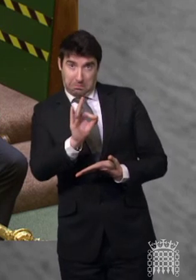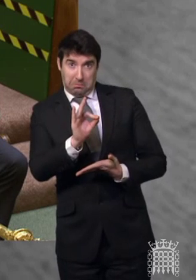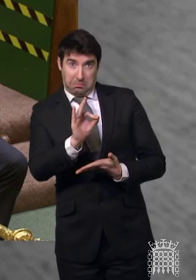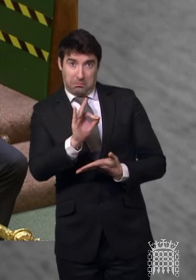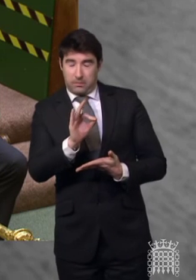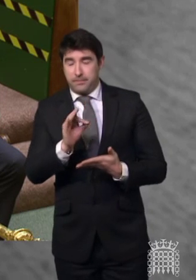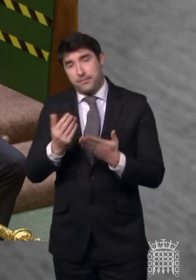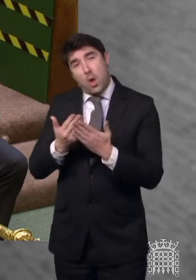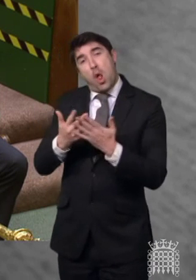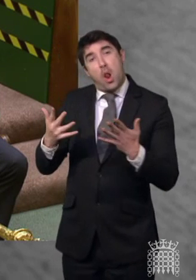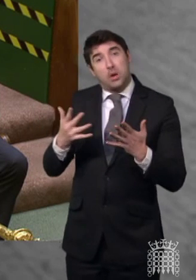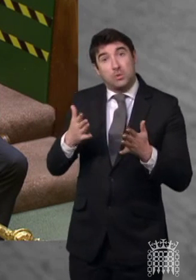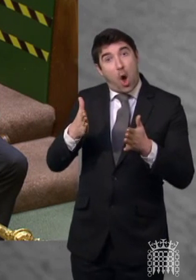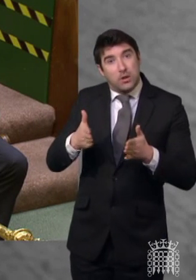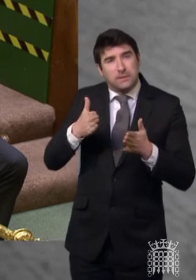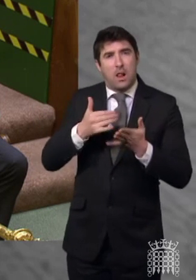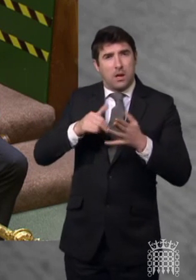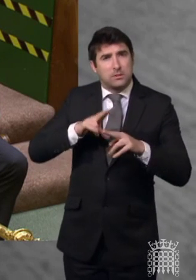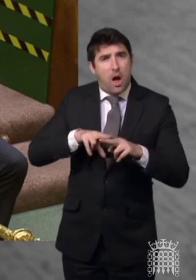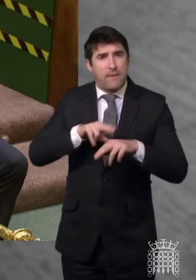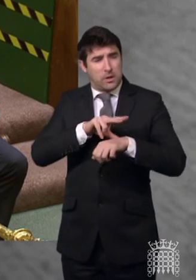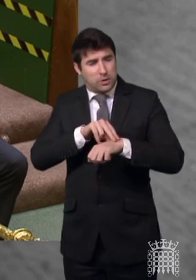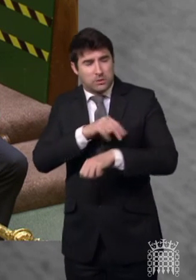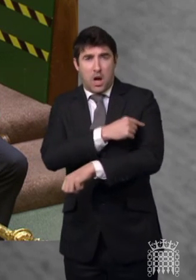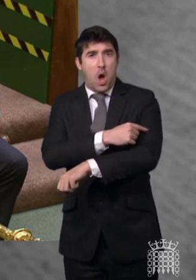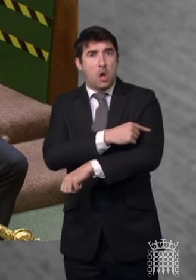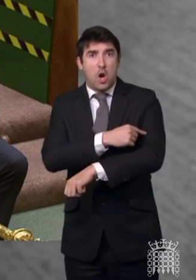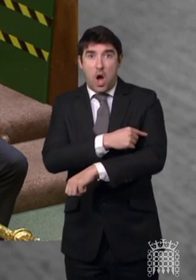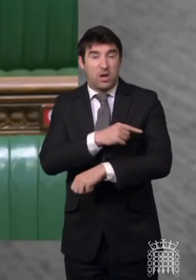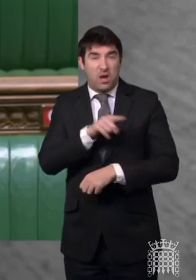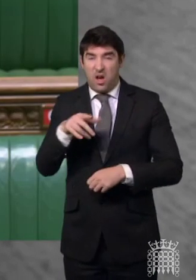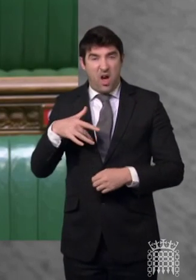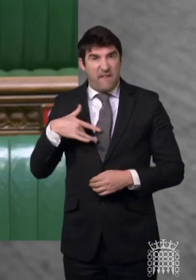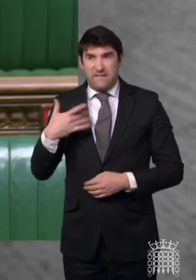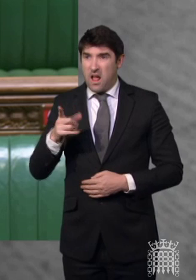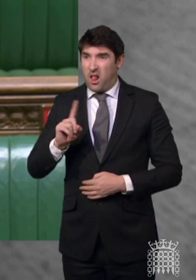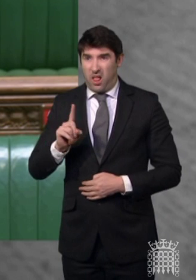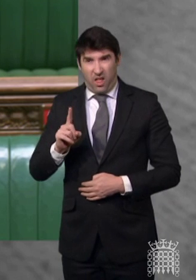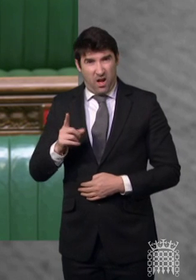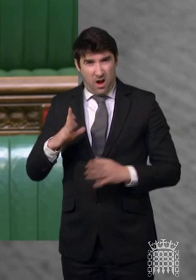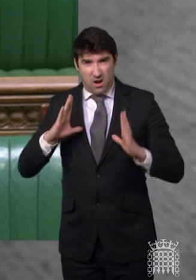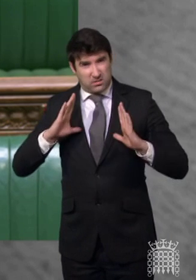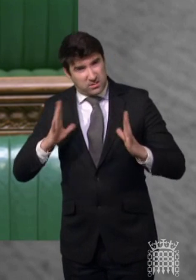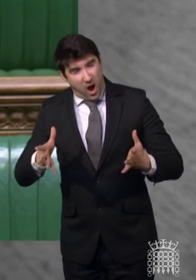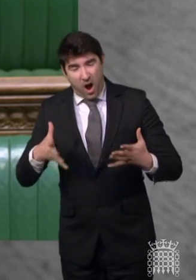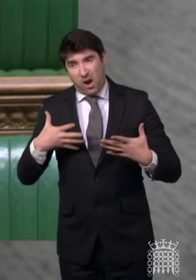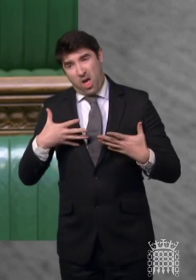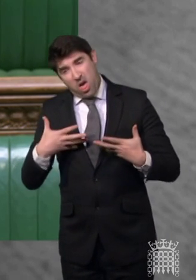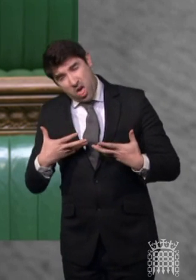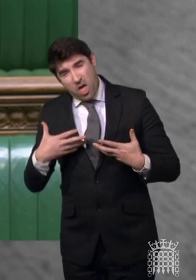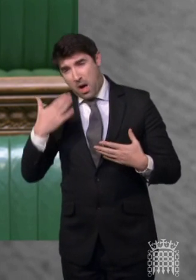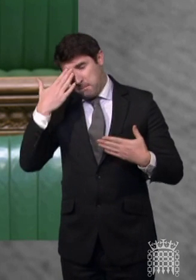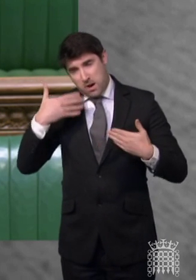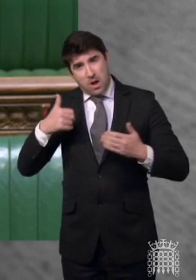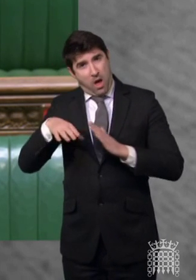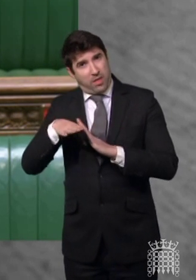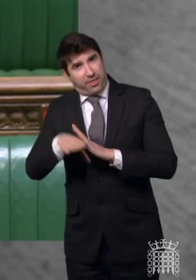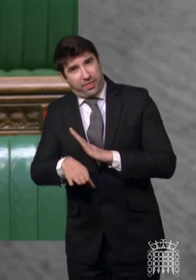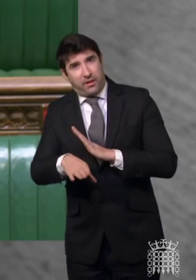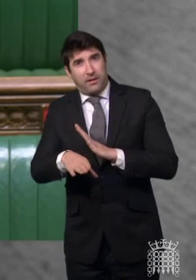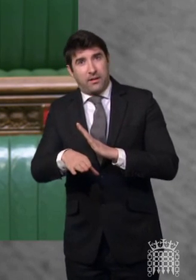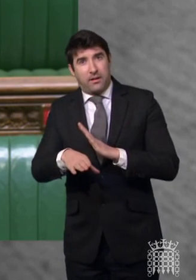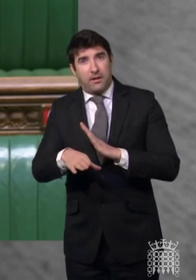Leave for many is cancelled. And this time, there is no evening applause on our streets; just long, dark, hard nights for our NHS staff.